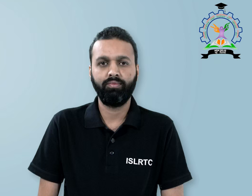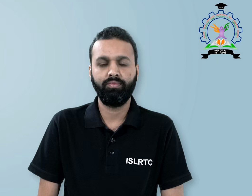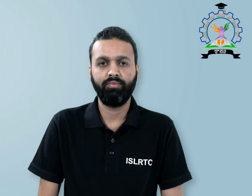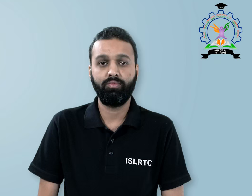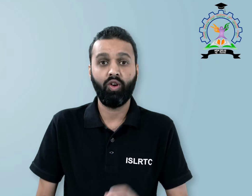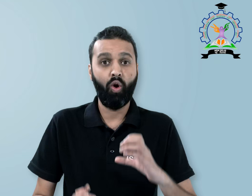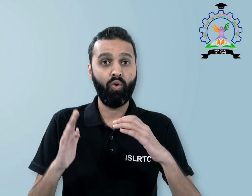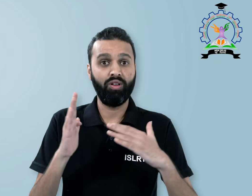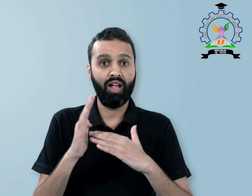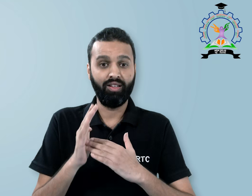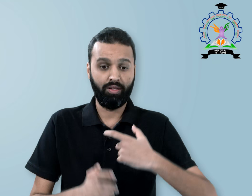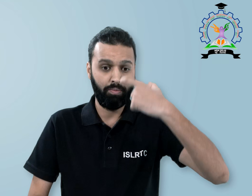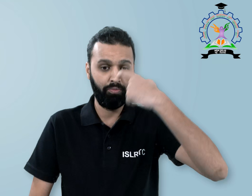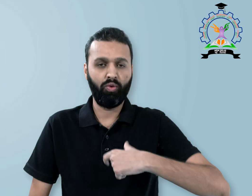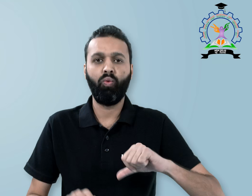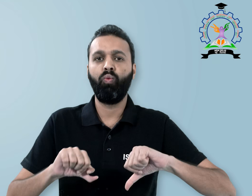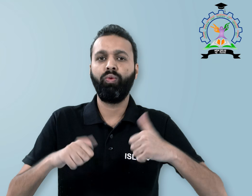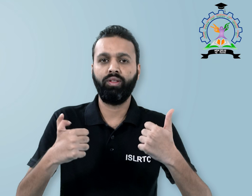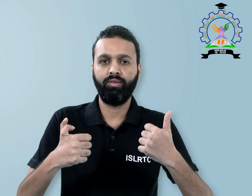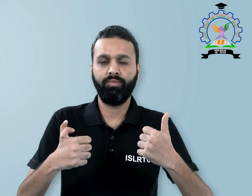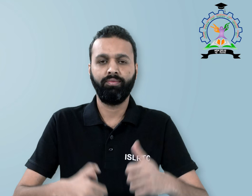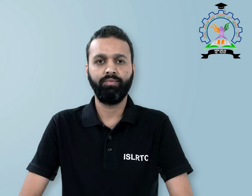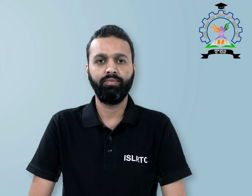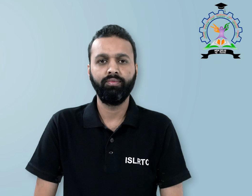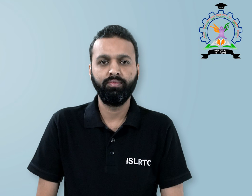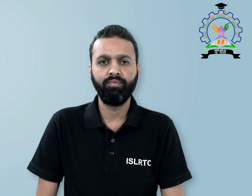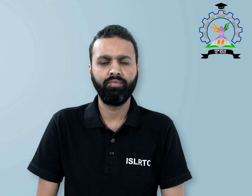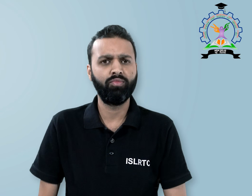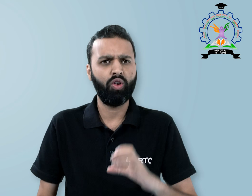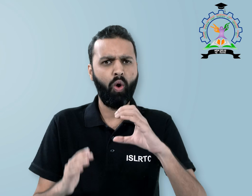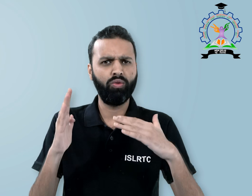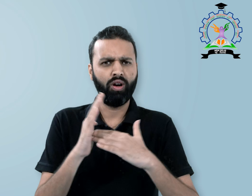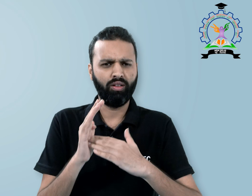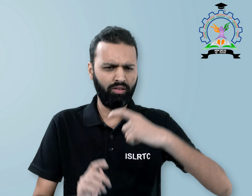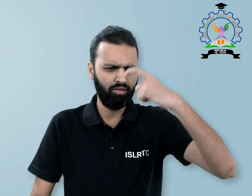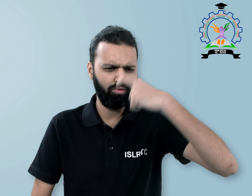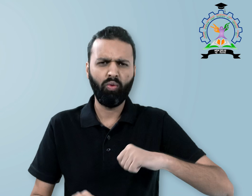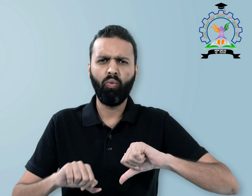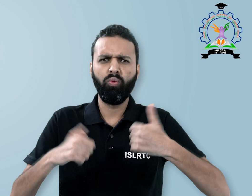Declarer